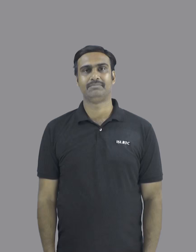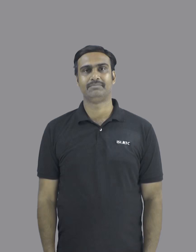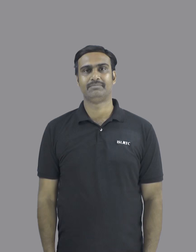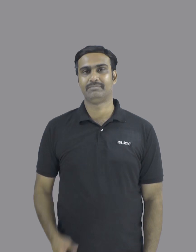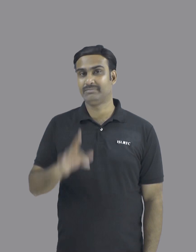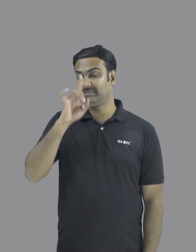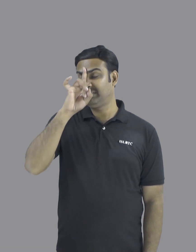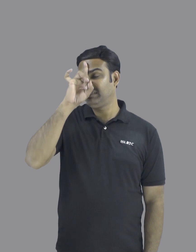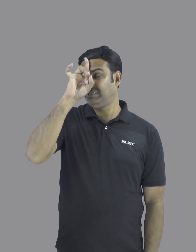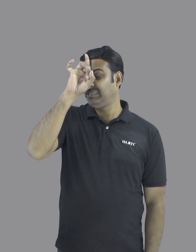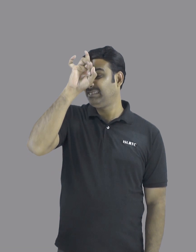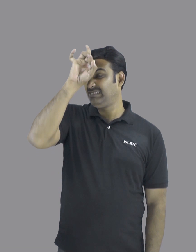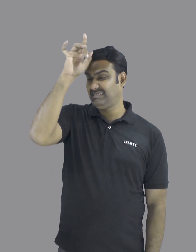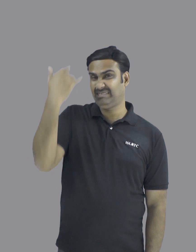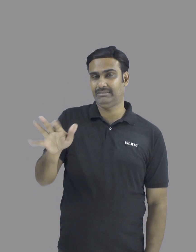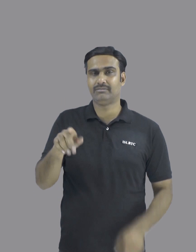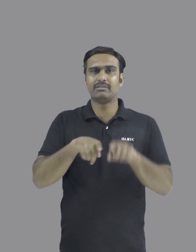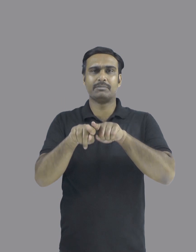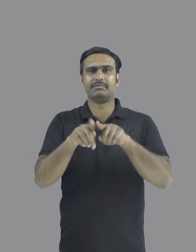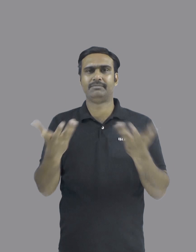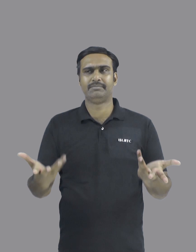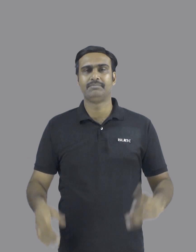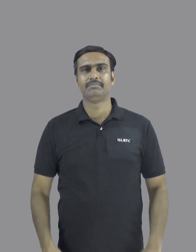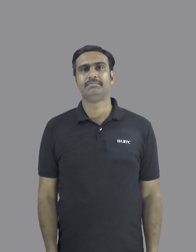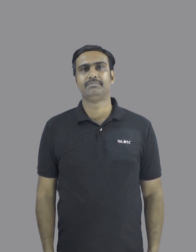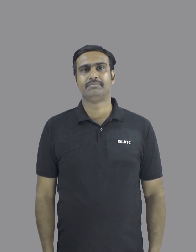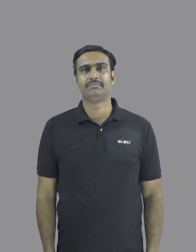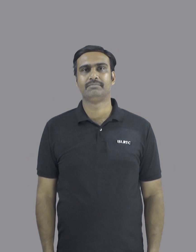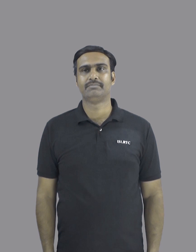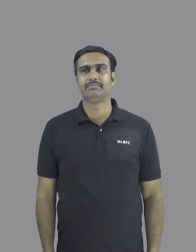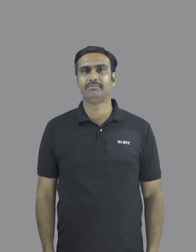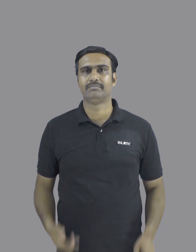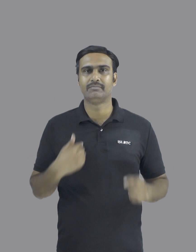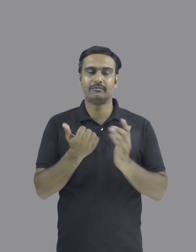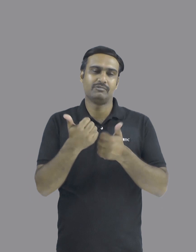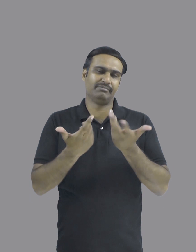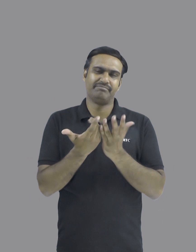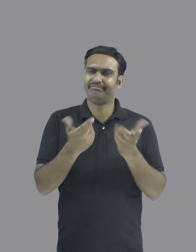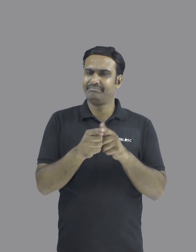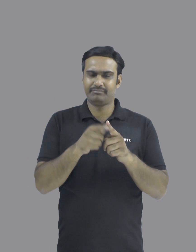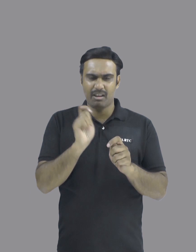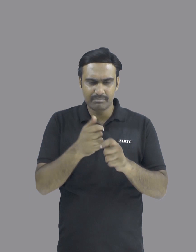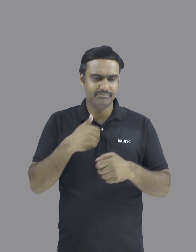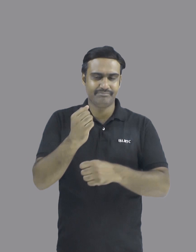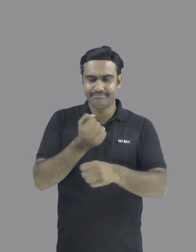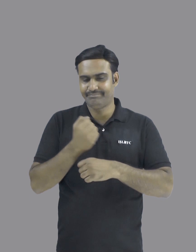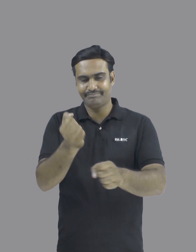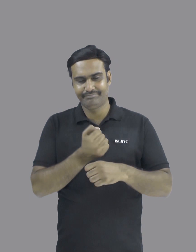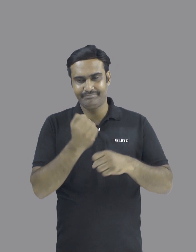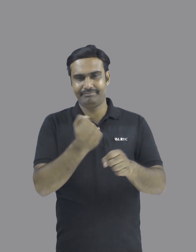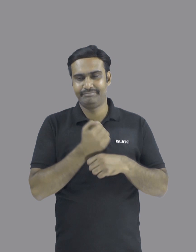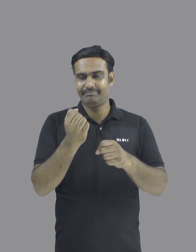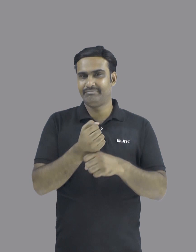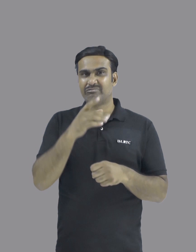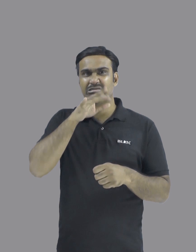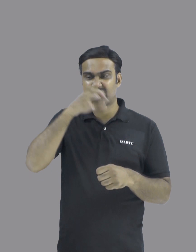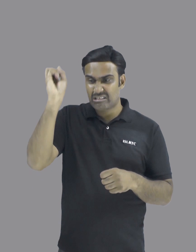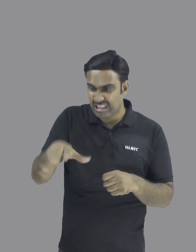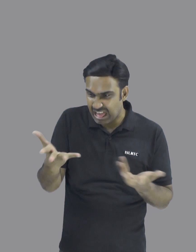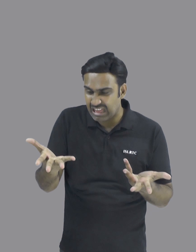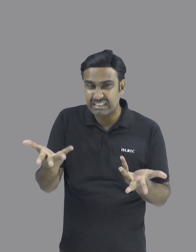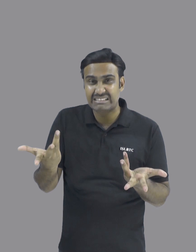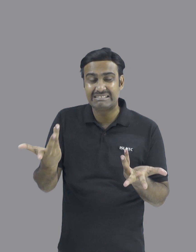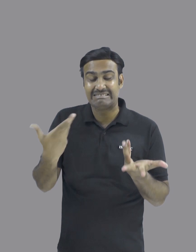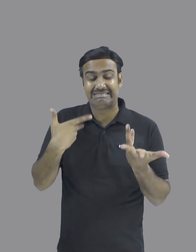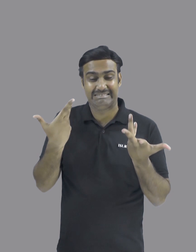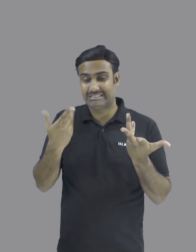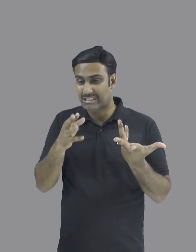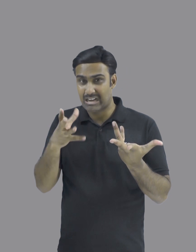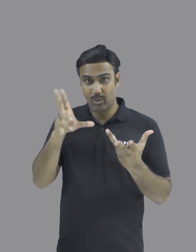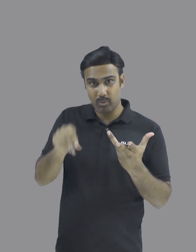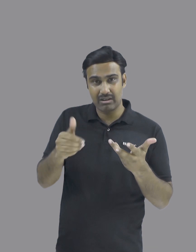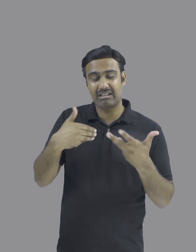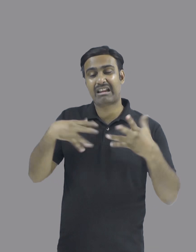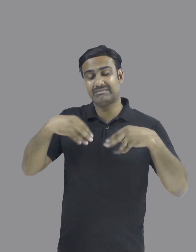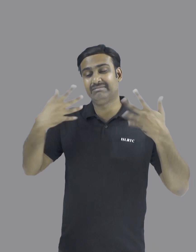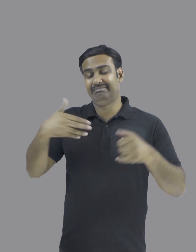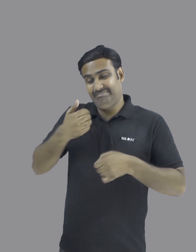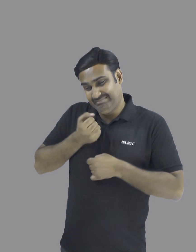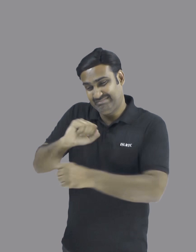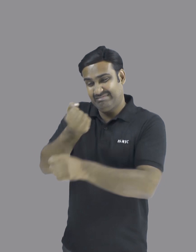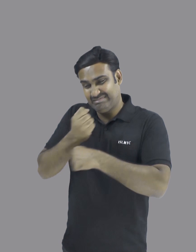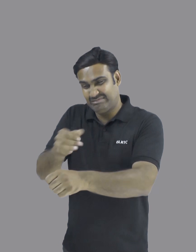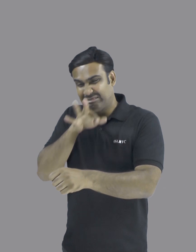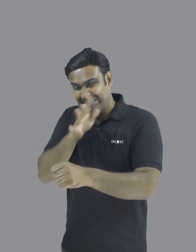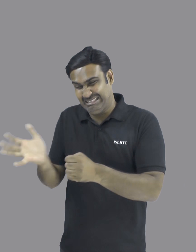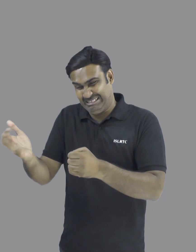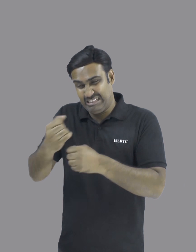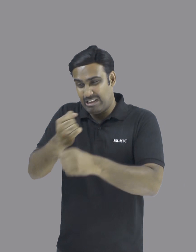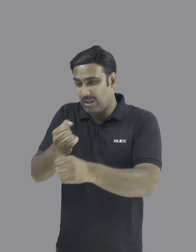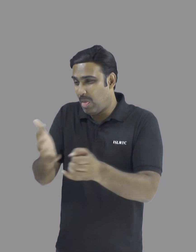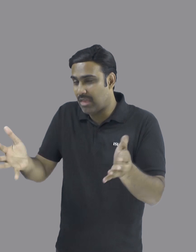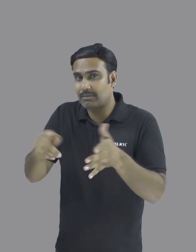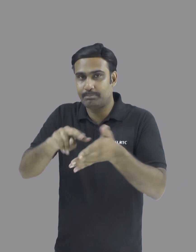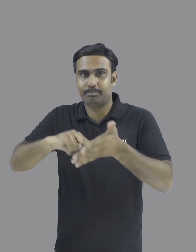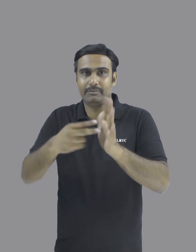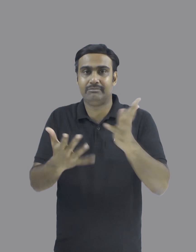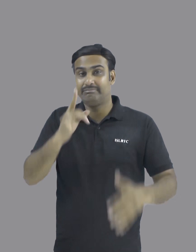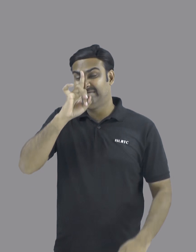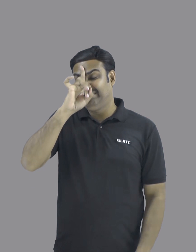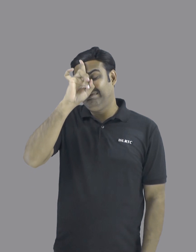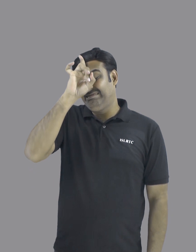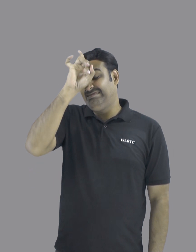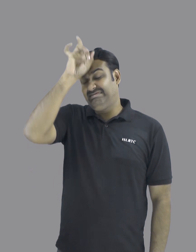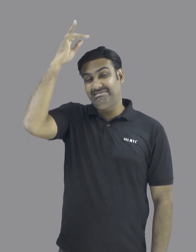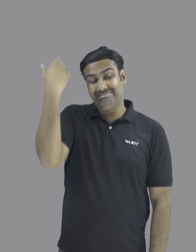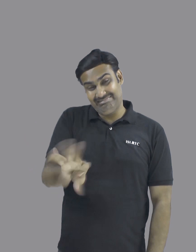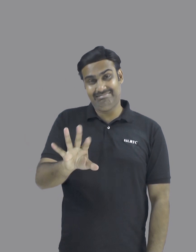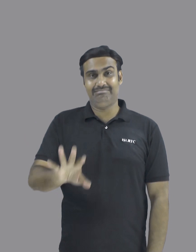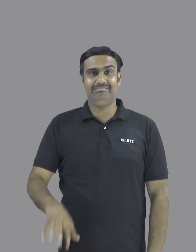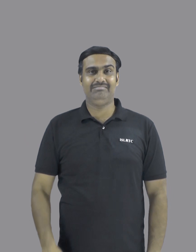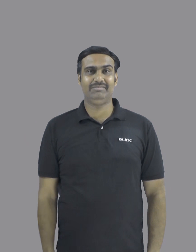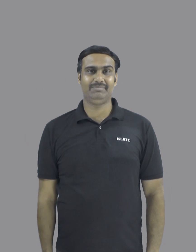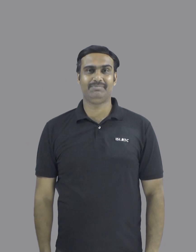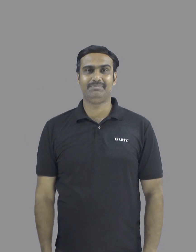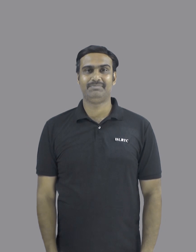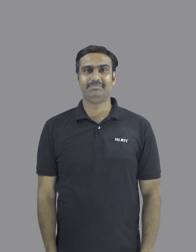Endure Tolerate (Meaning)